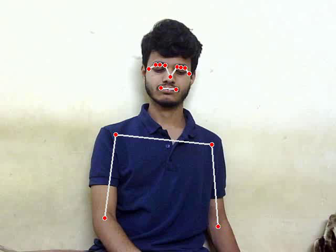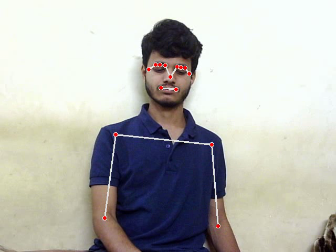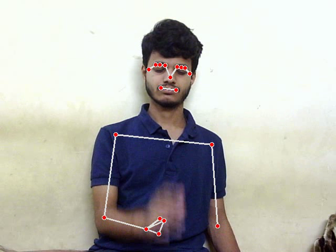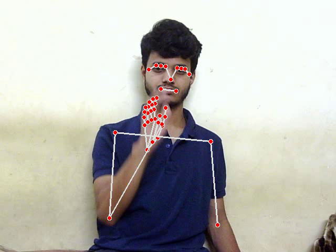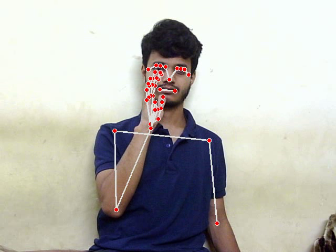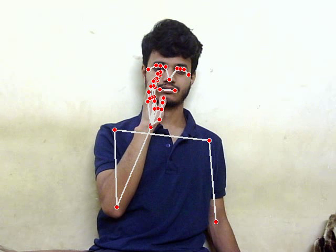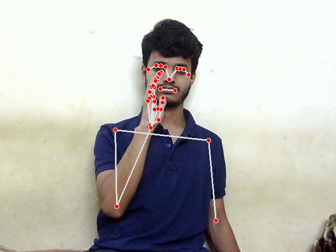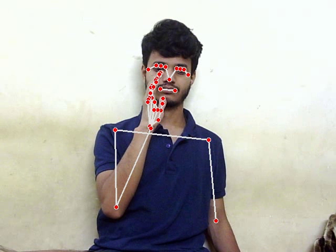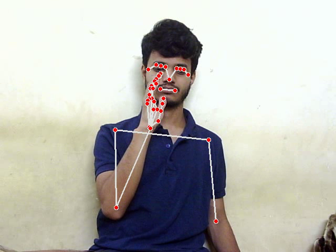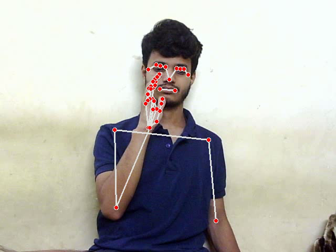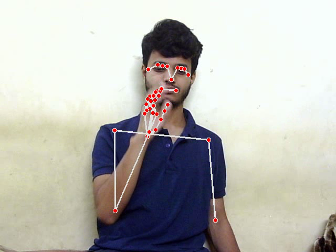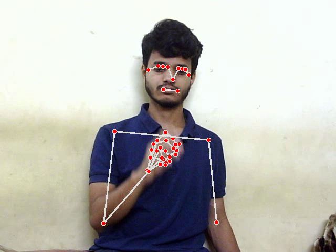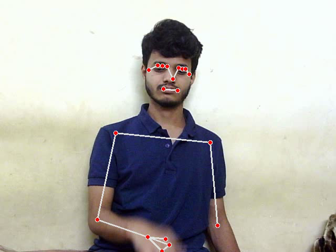mother